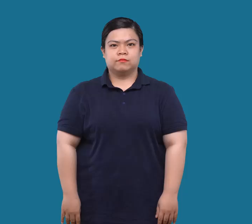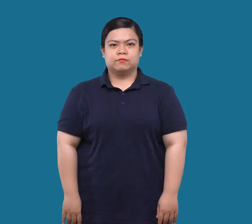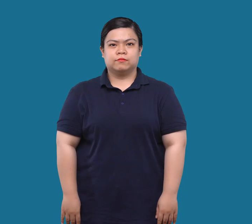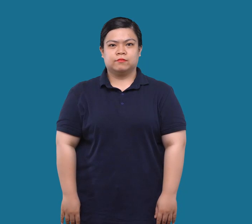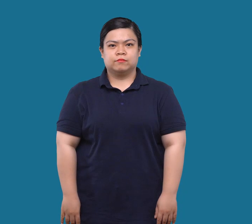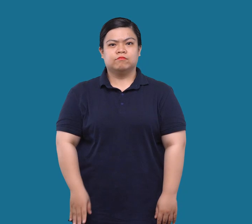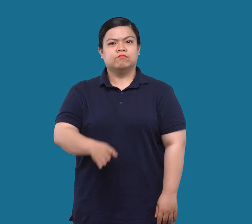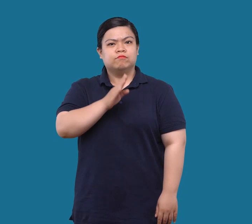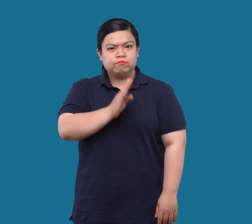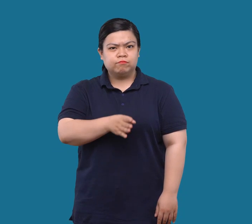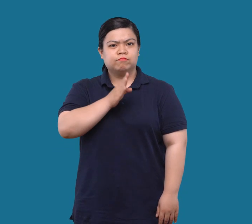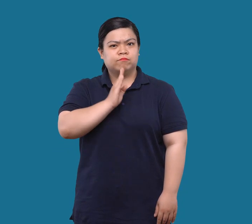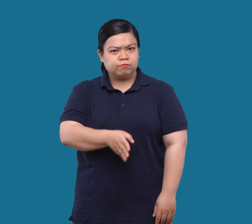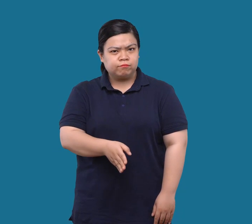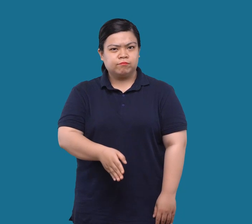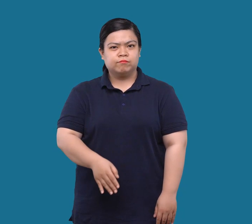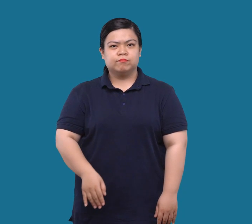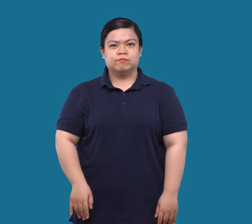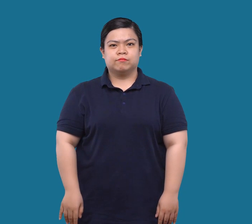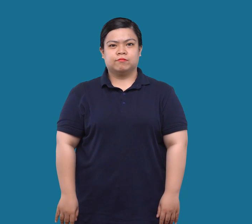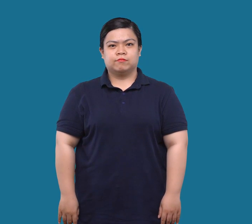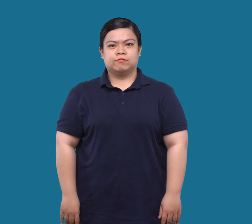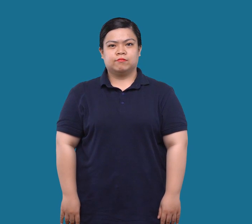thực sự